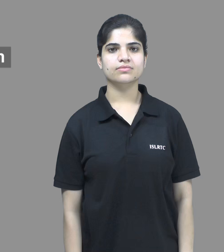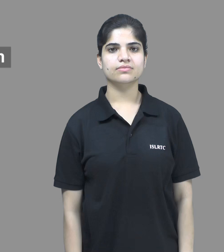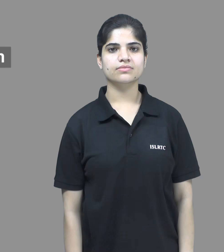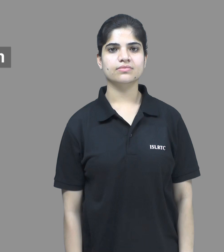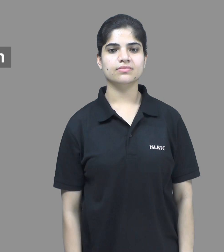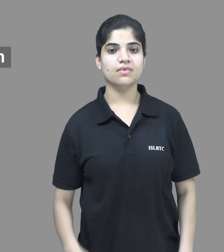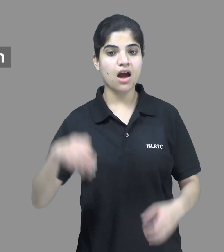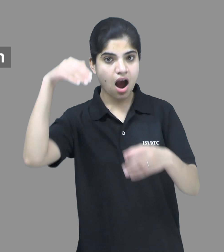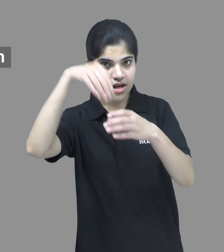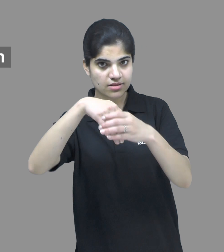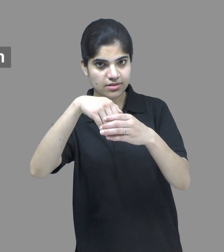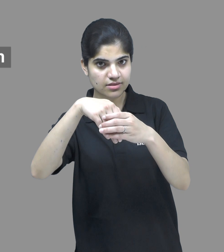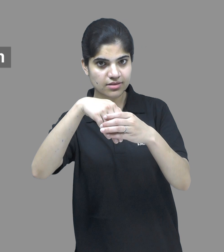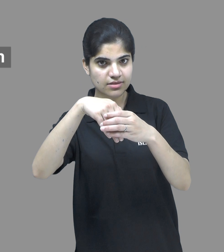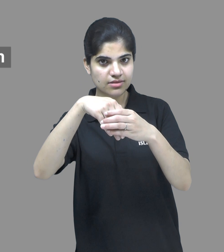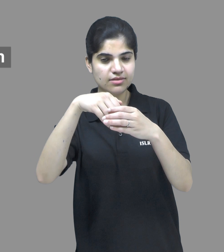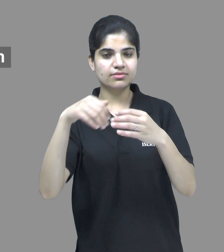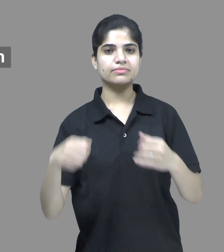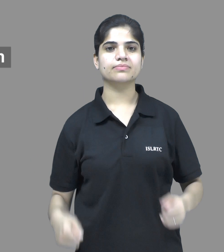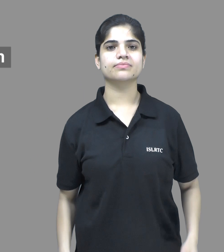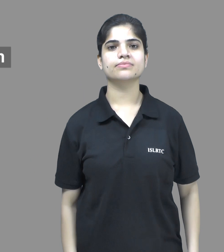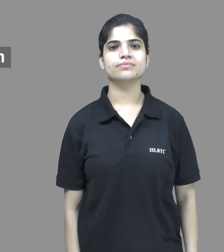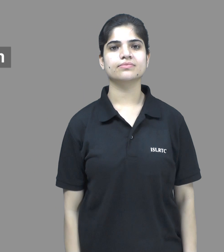In